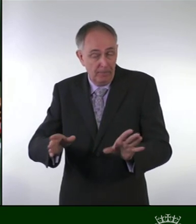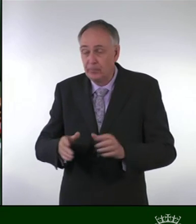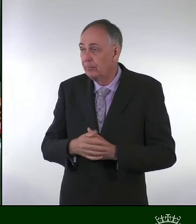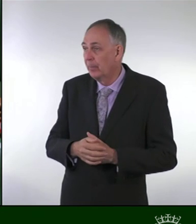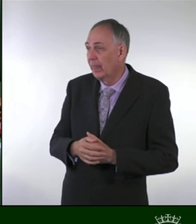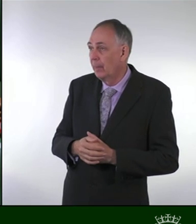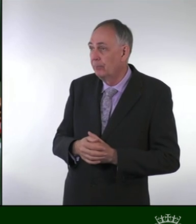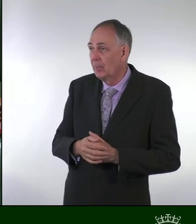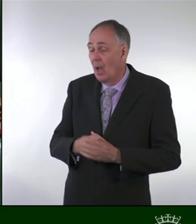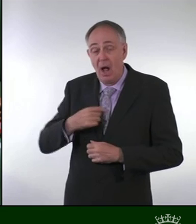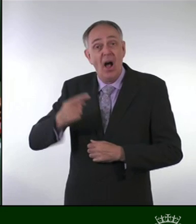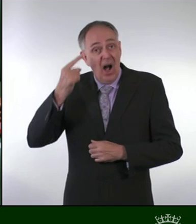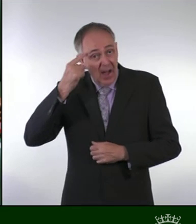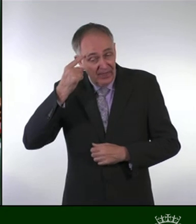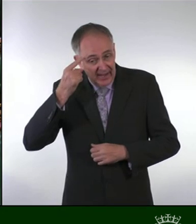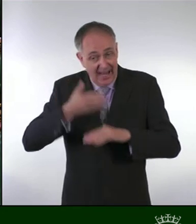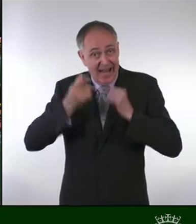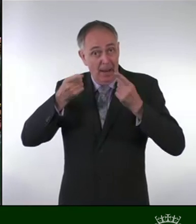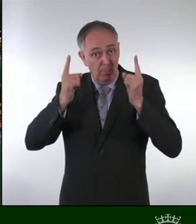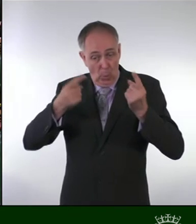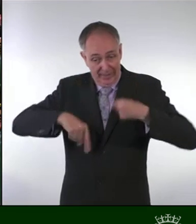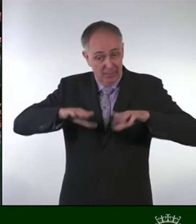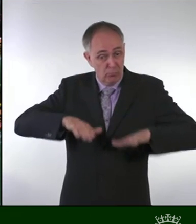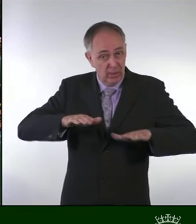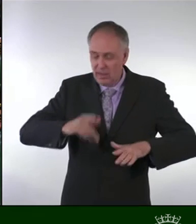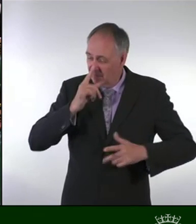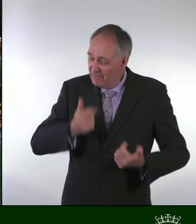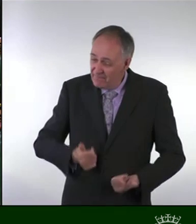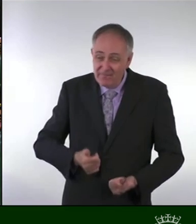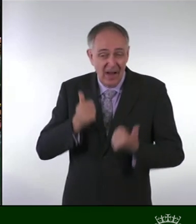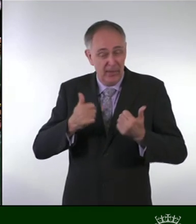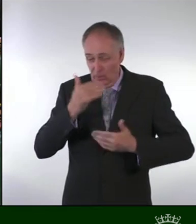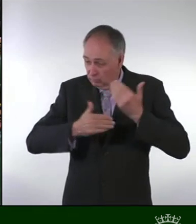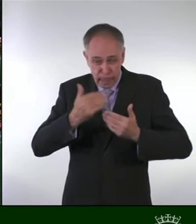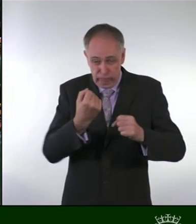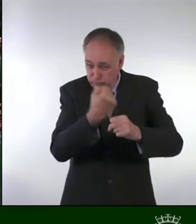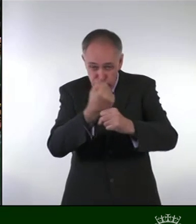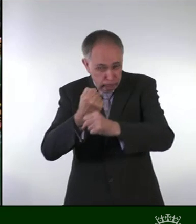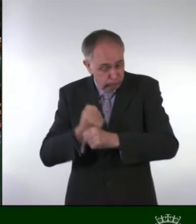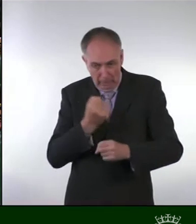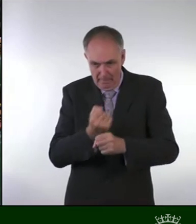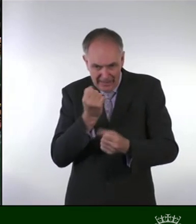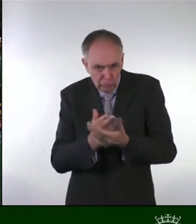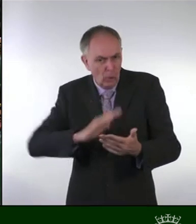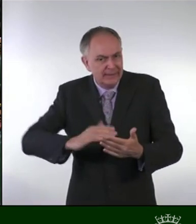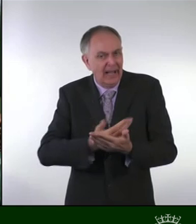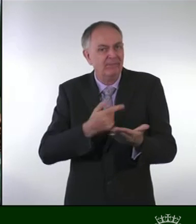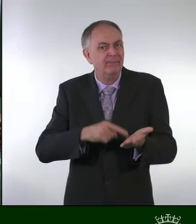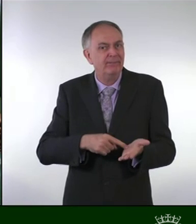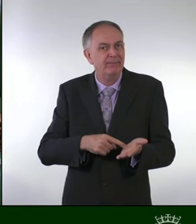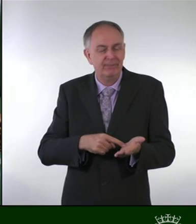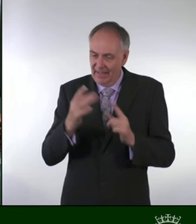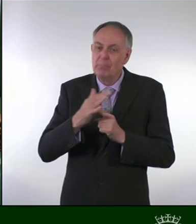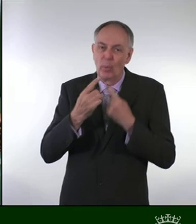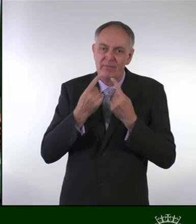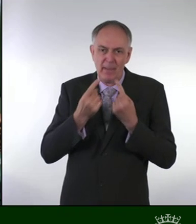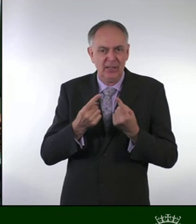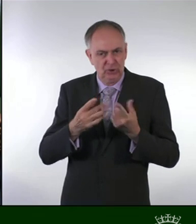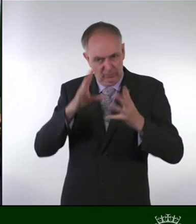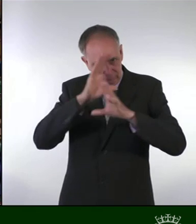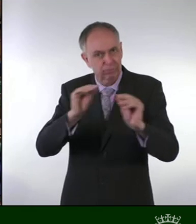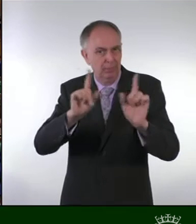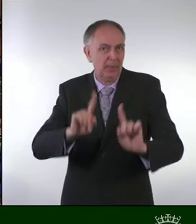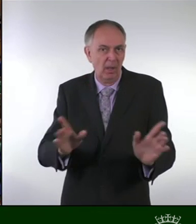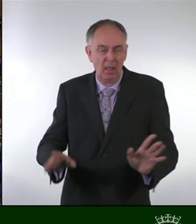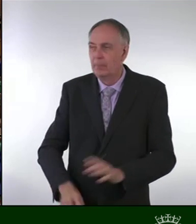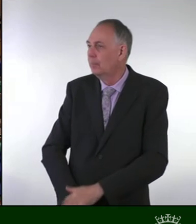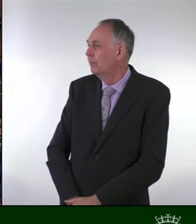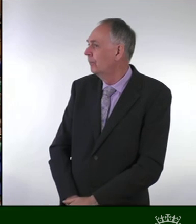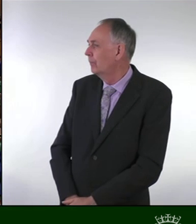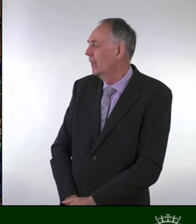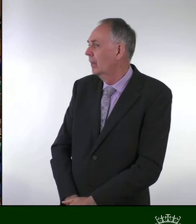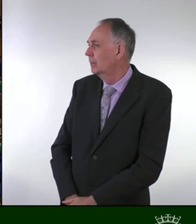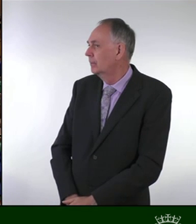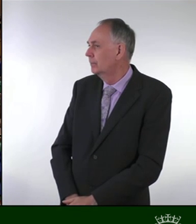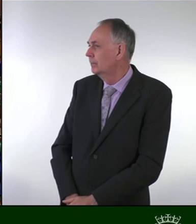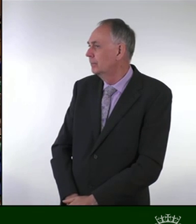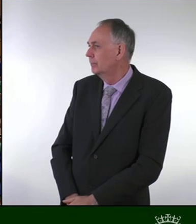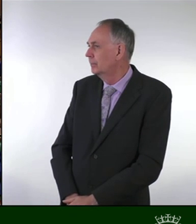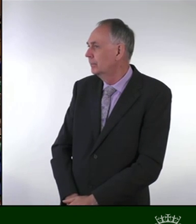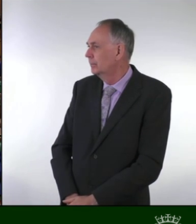I happen to think that employers in this country have made huge strides in making work places safe, and that is the message that we should all be conveying.